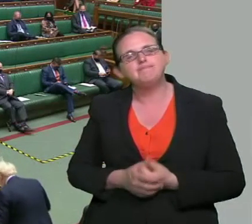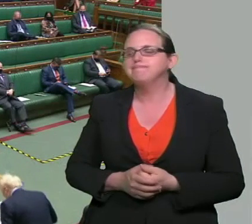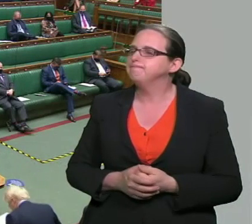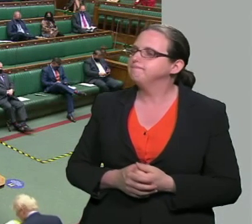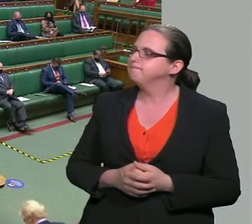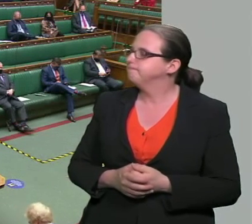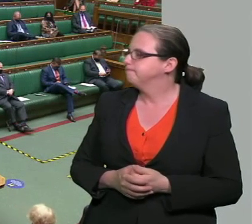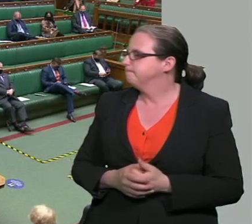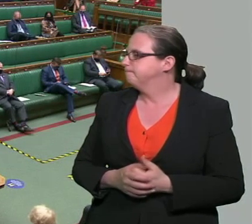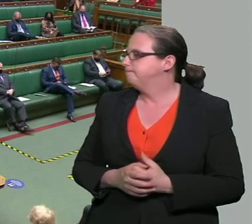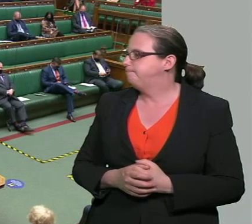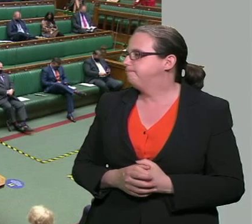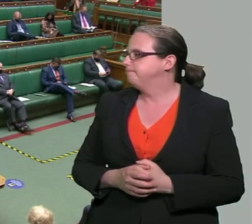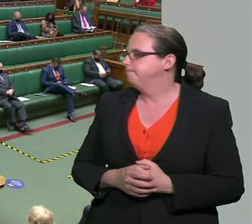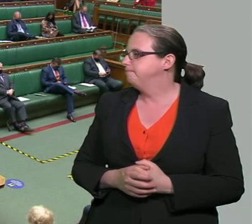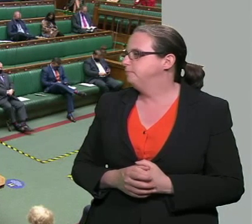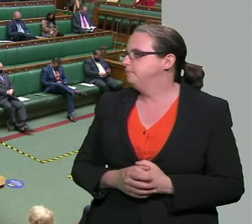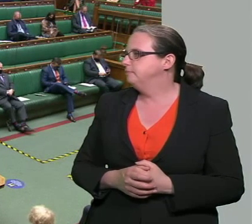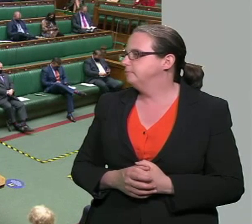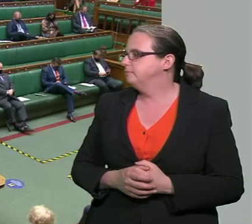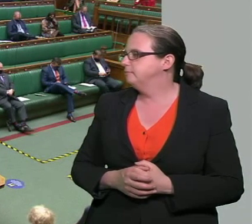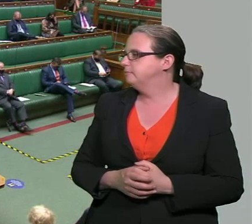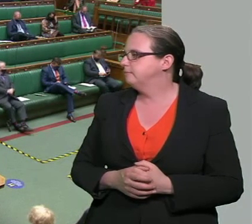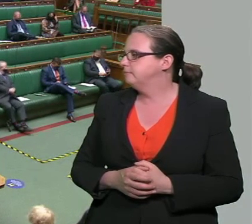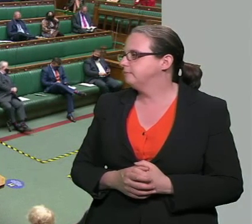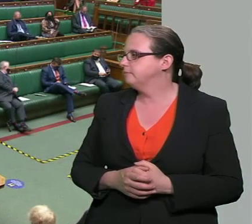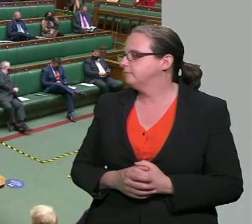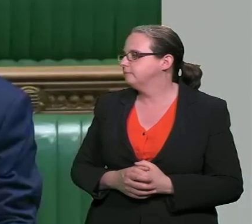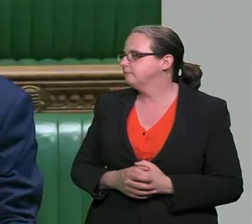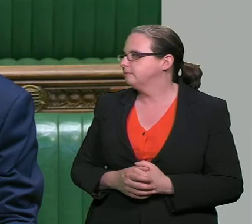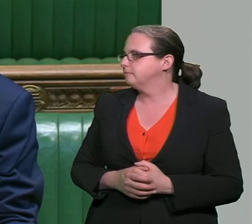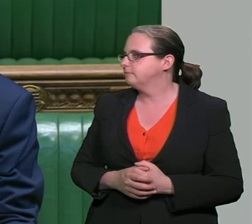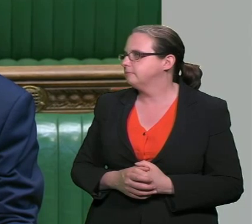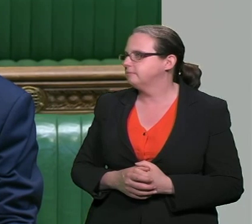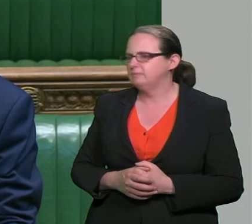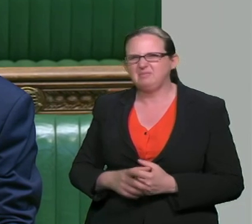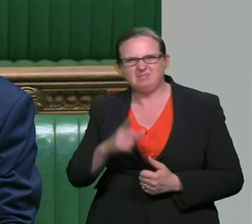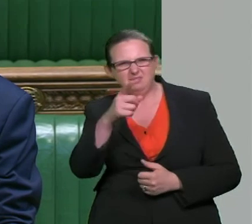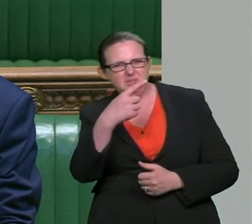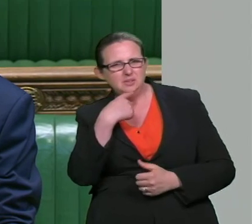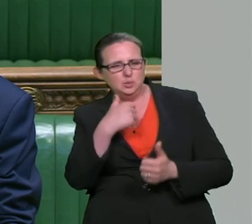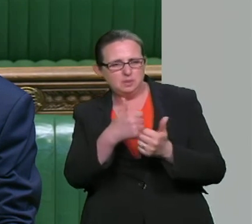The Prime Minister pretends he is here for the other kids.